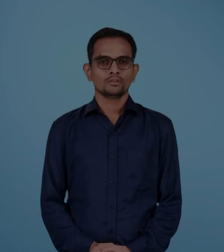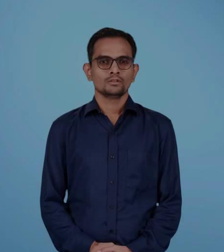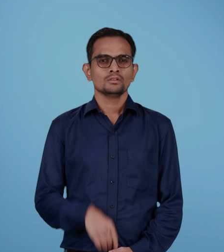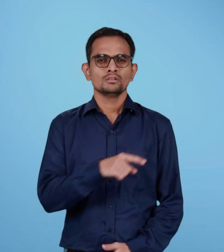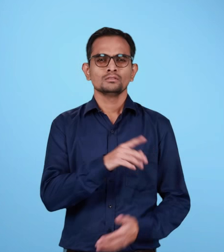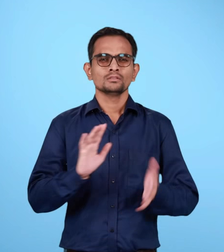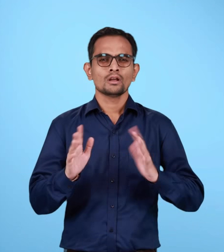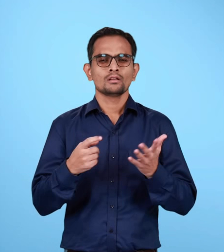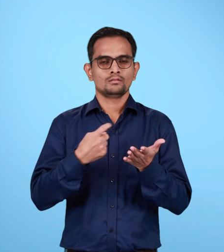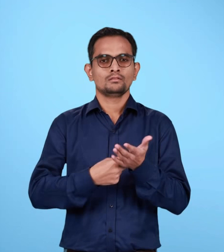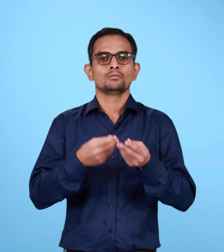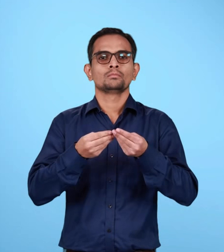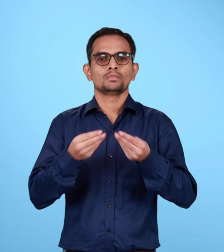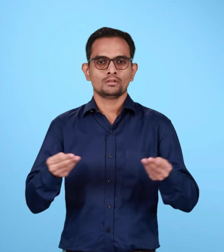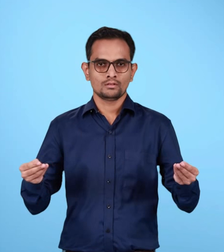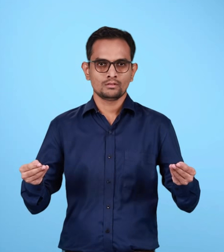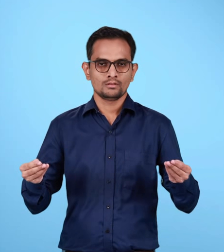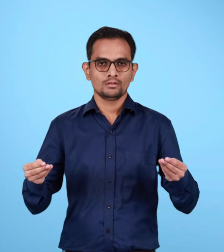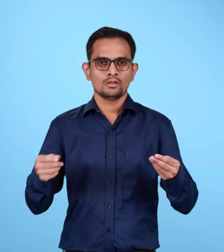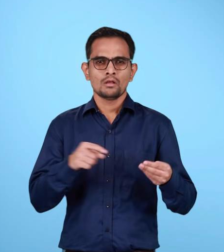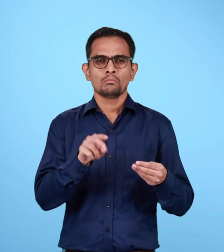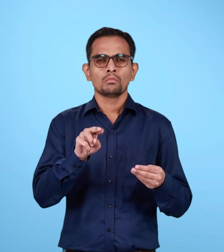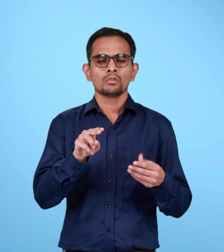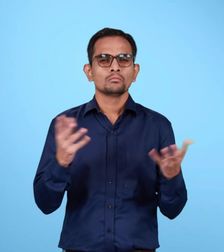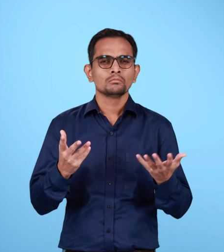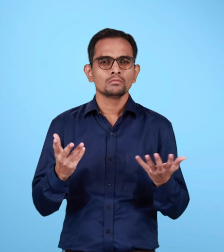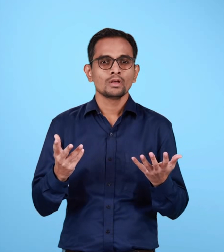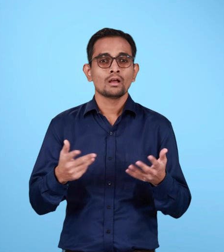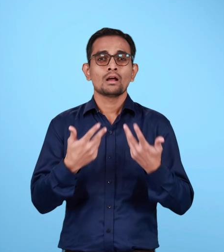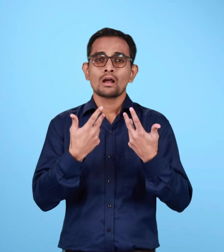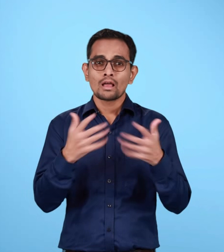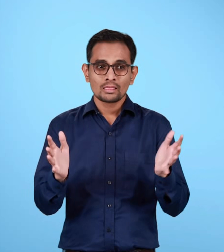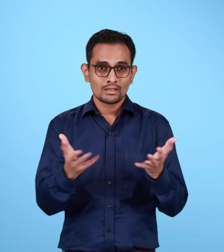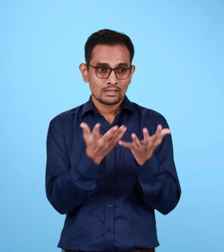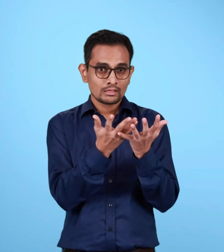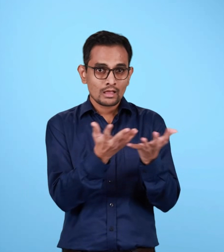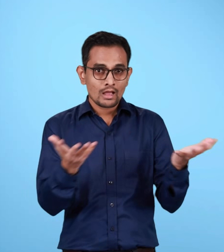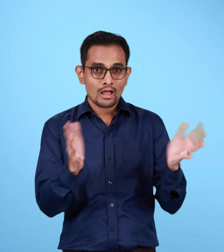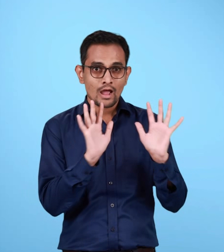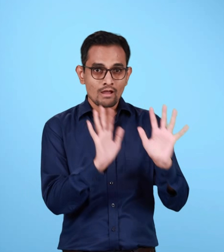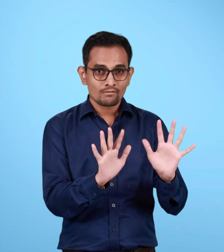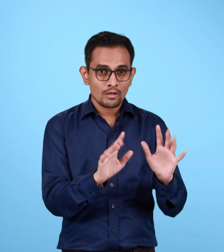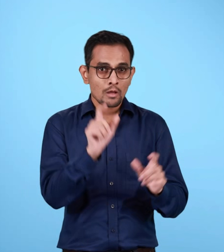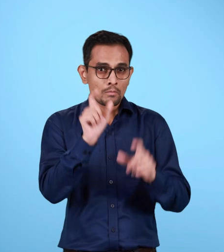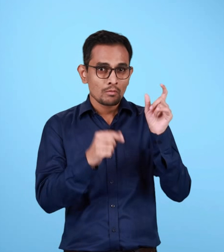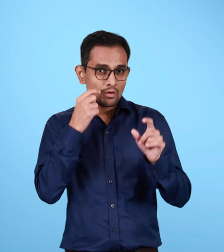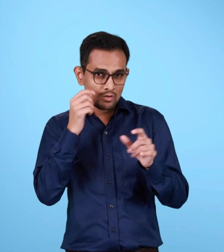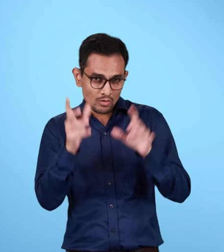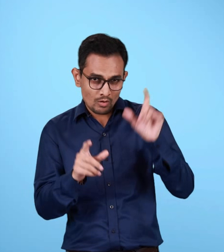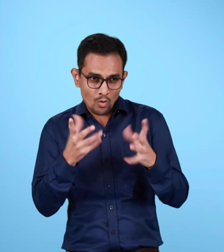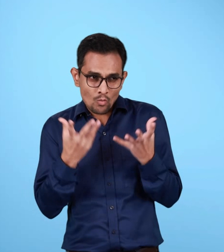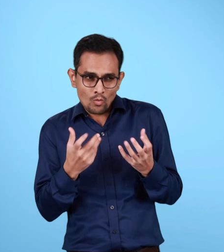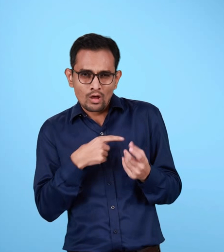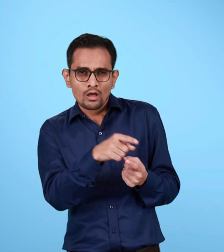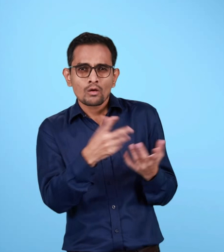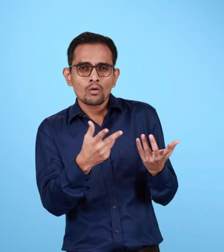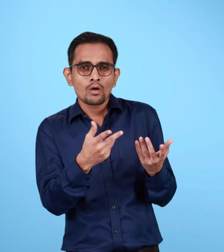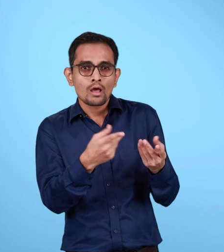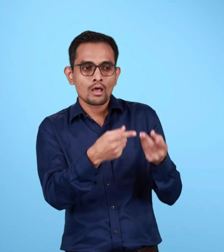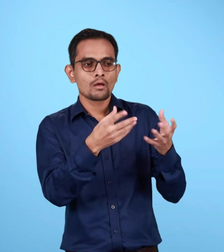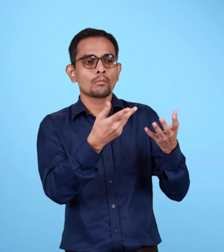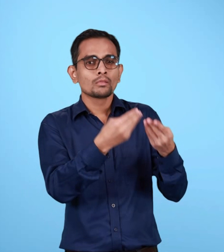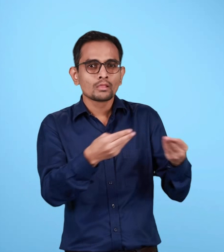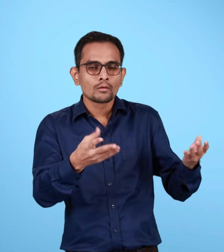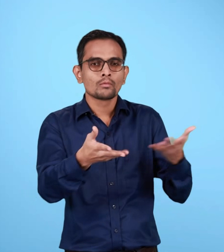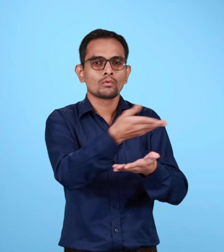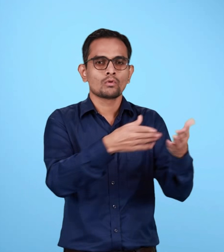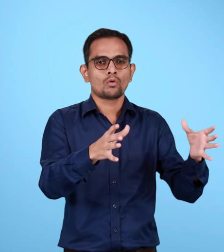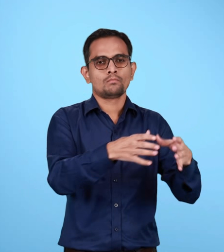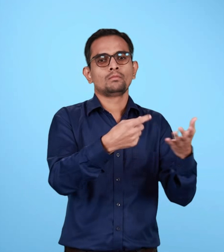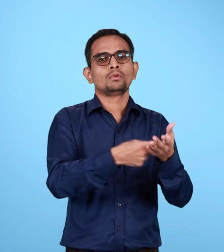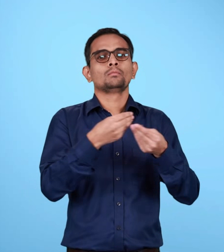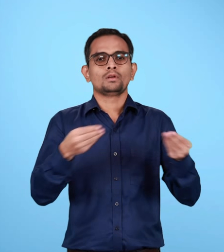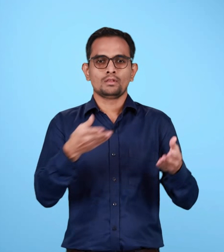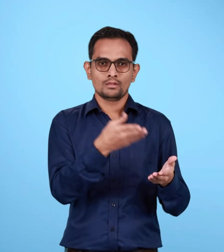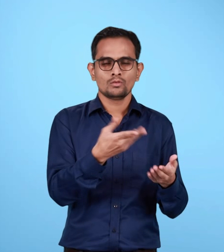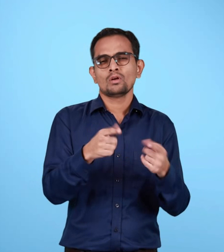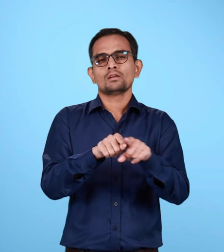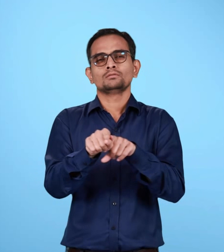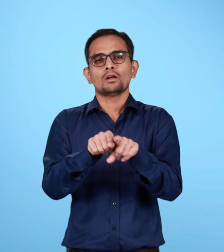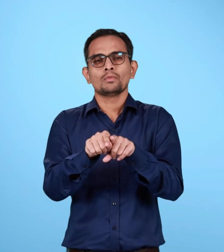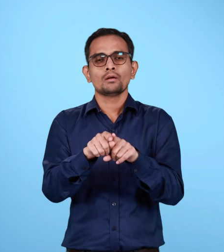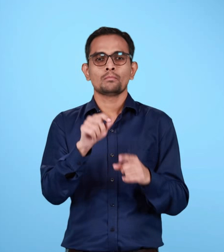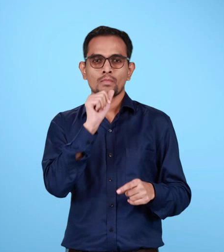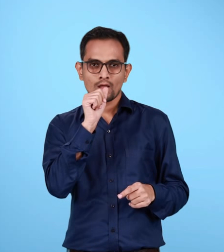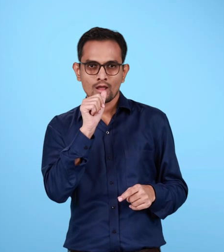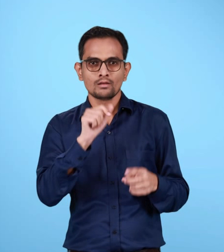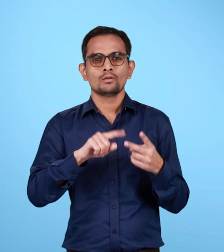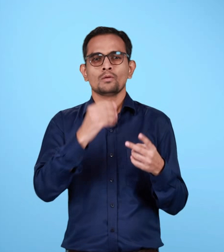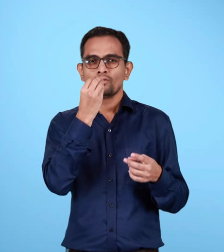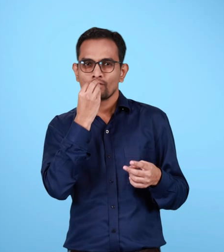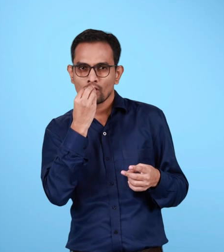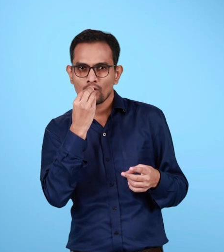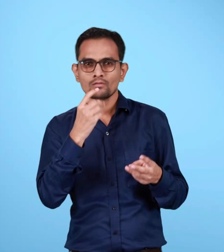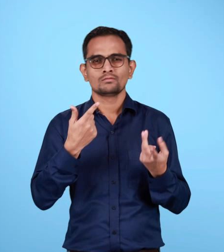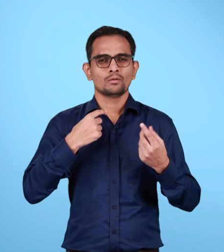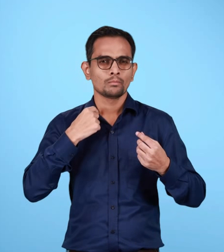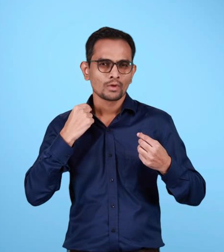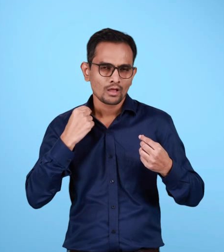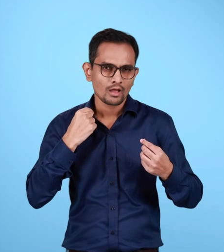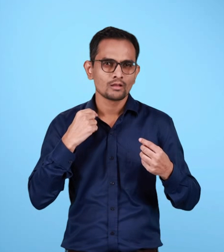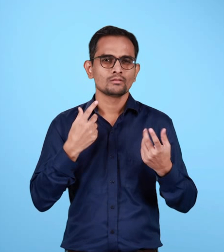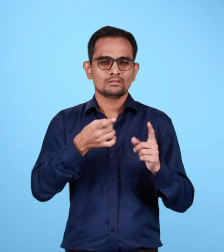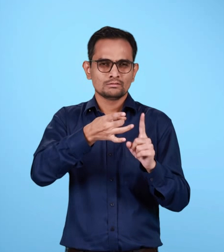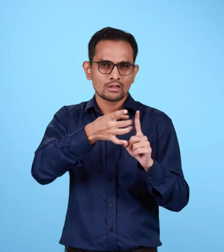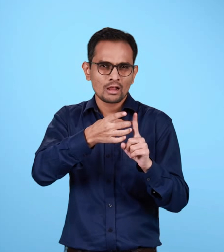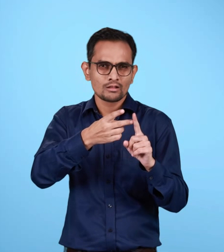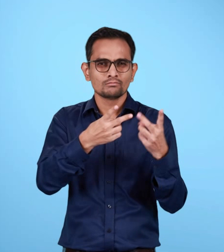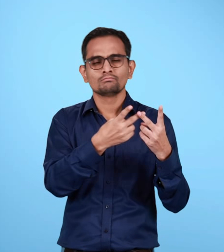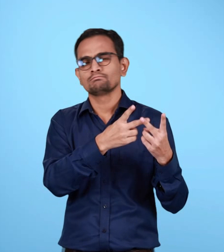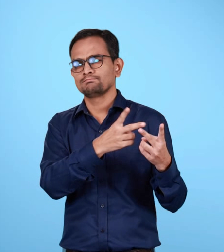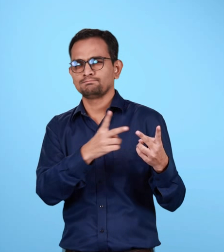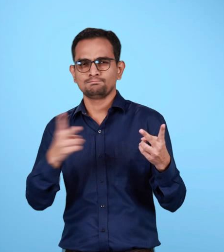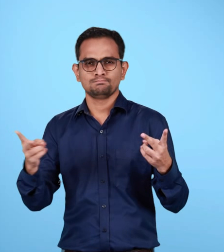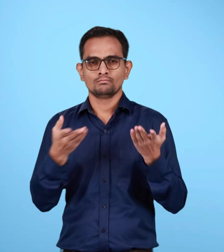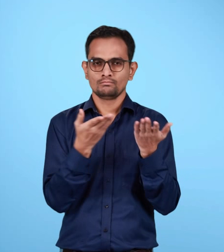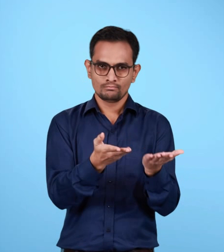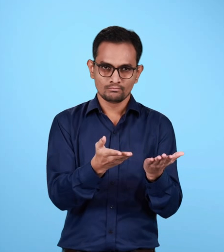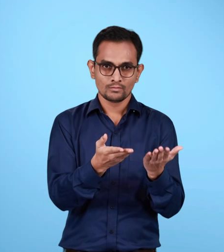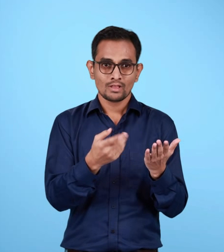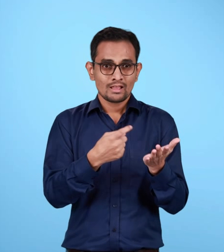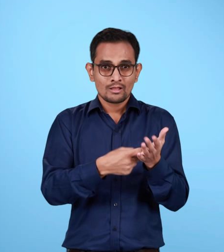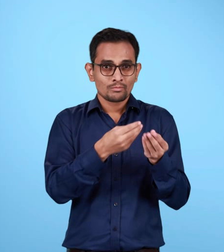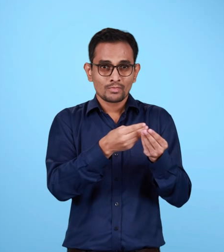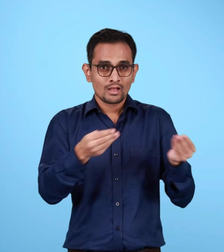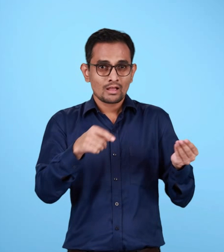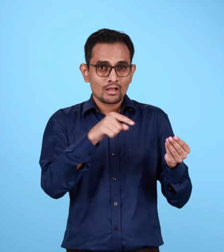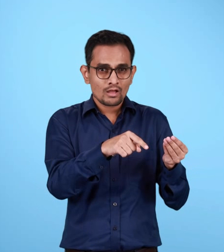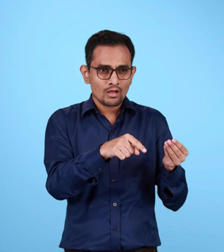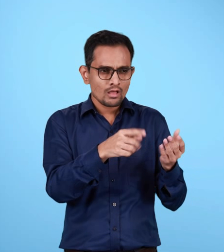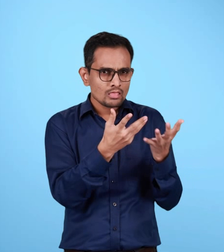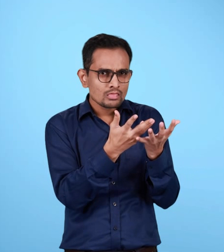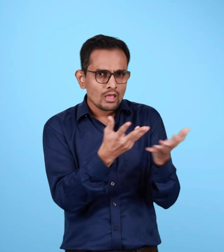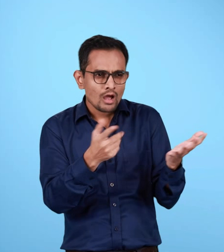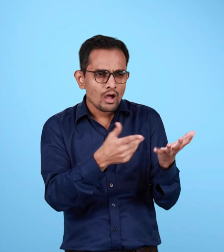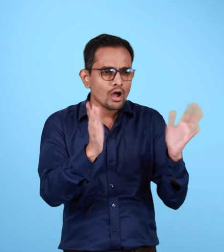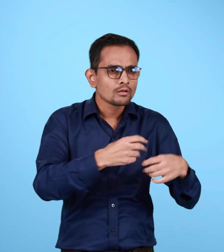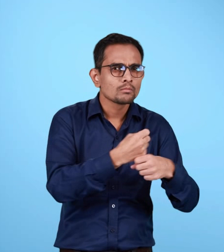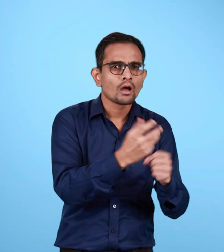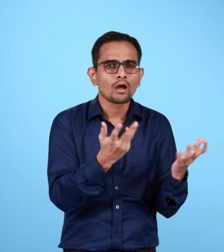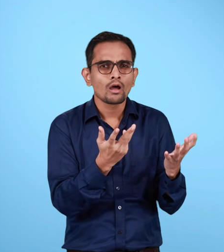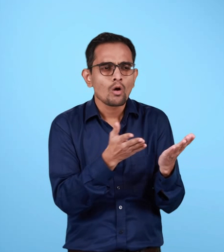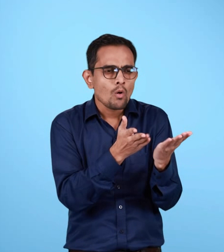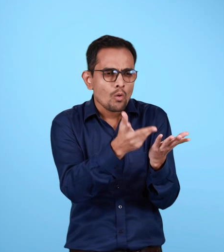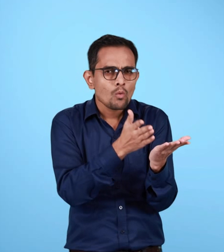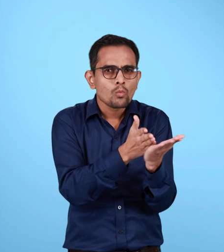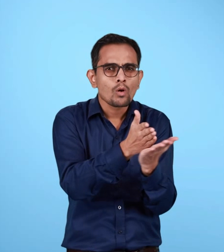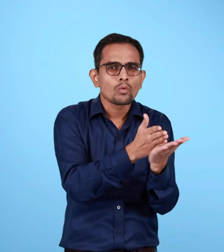These signs refer to resource. A resource is anything that can be used to satisfy a need, for example, water, food, clothes, electricity, etc. Utility or usability of an object